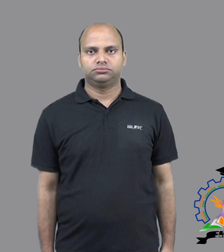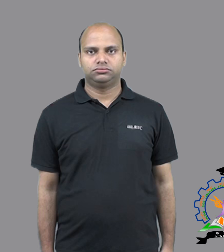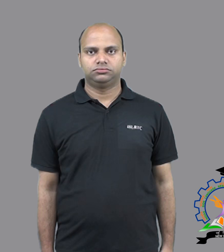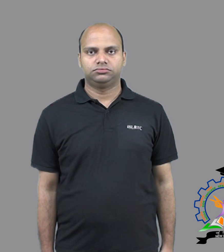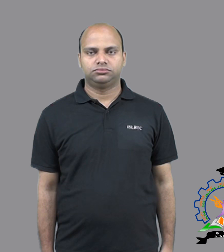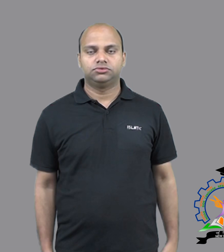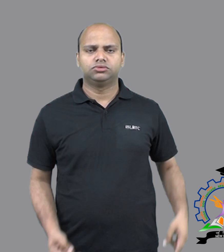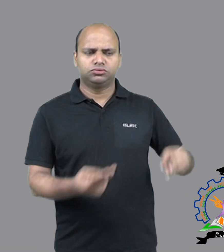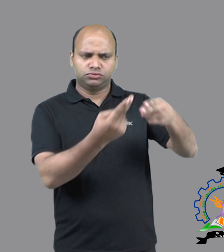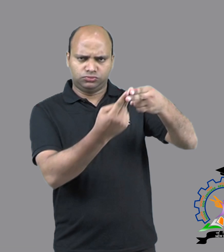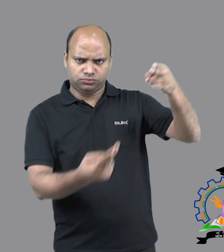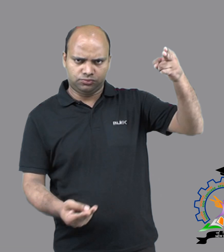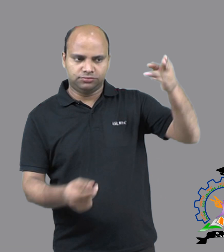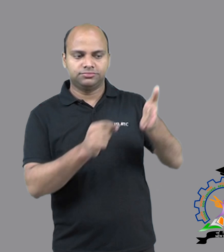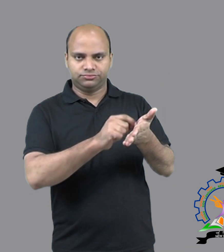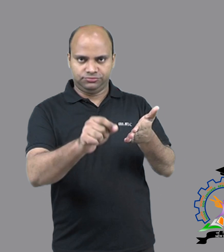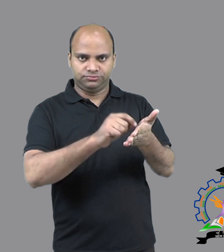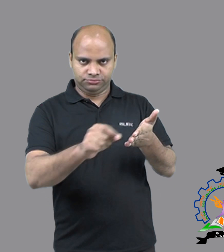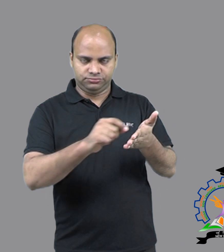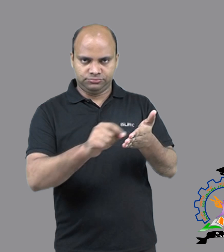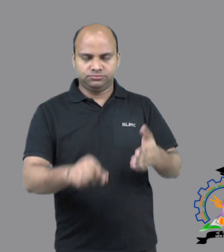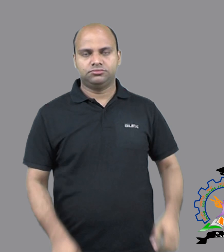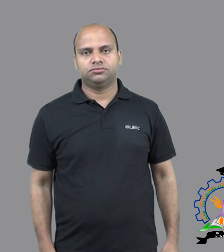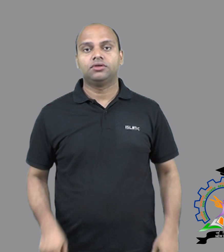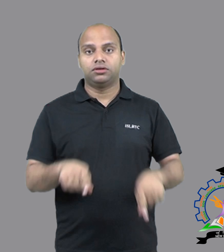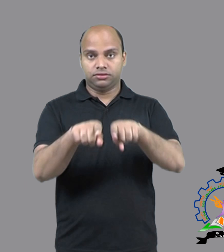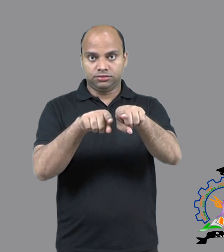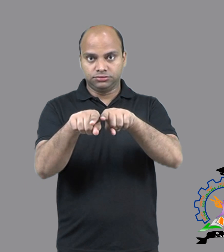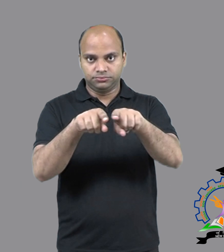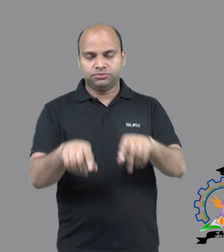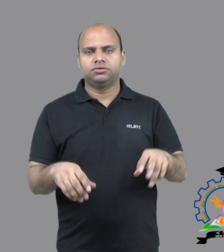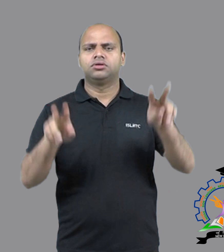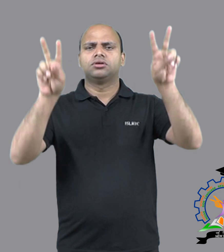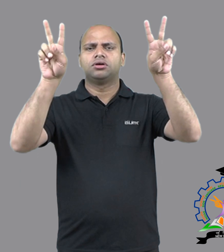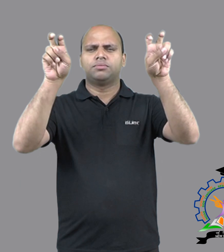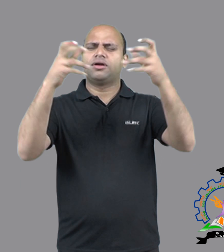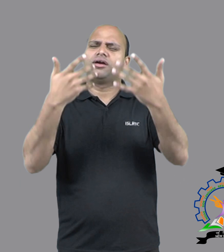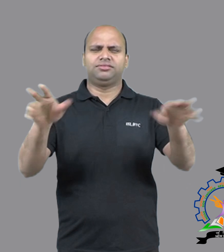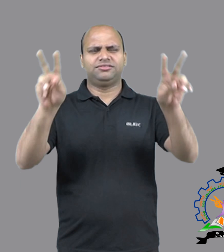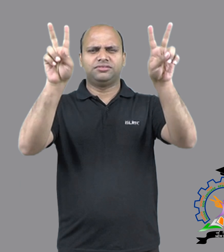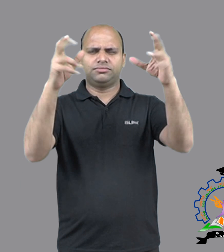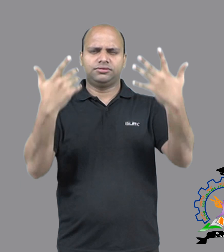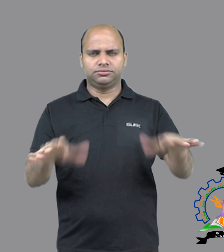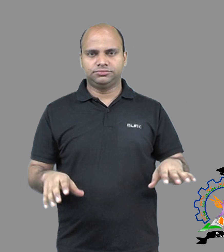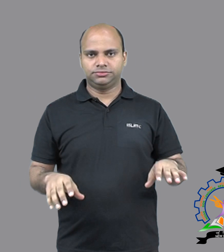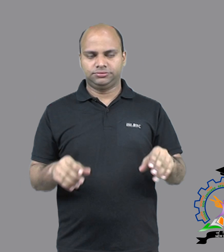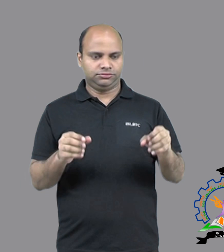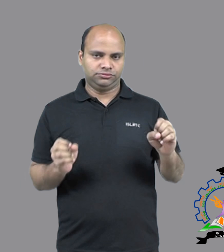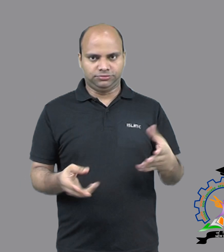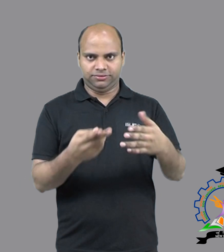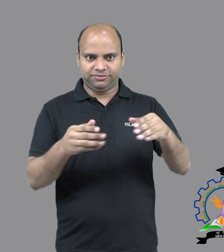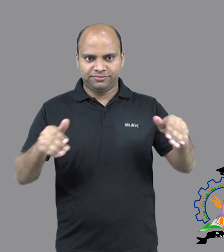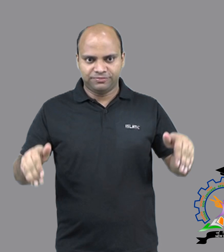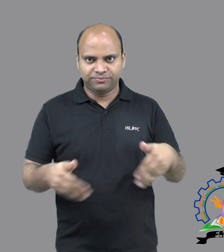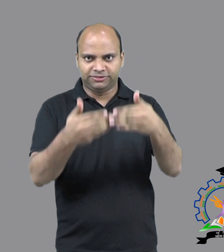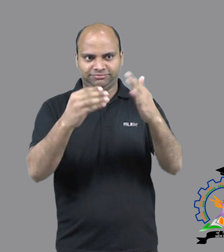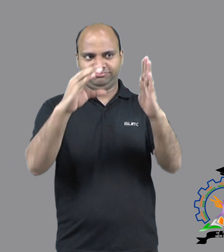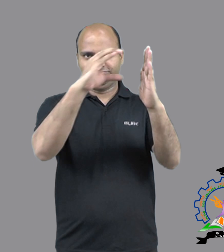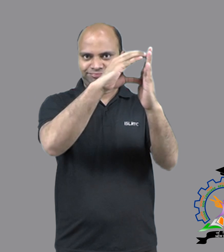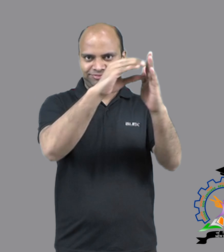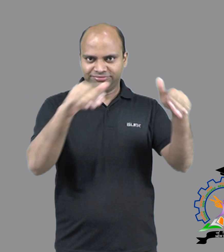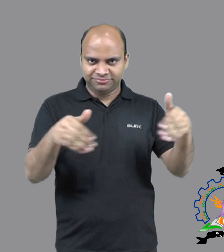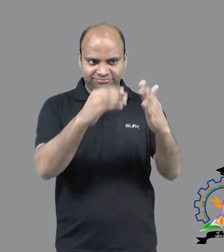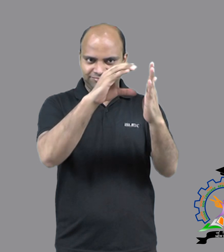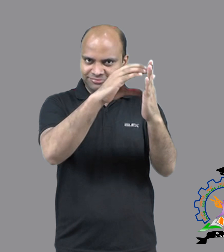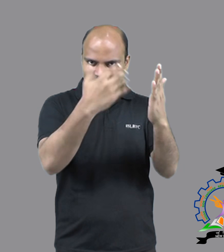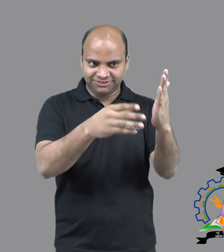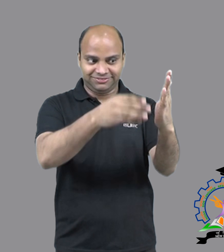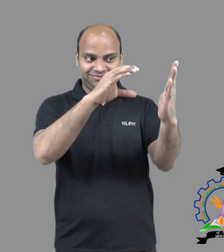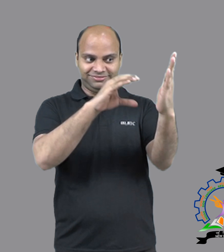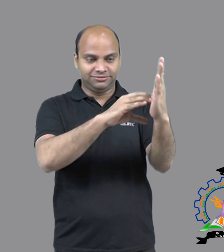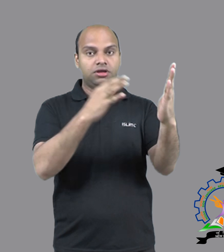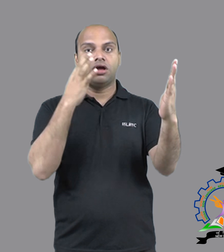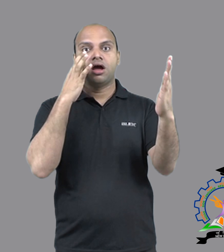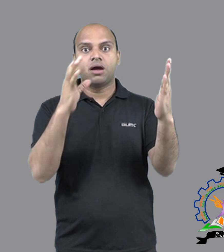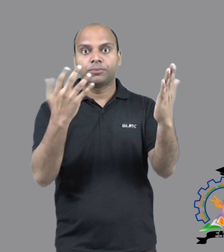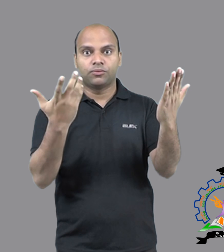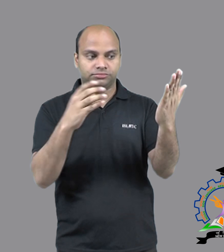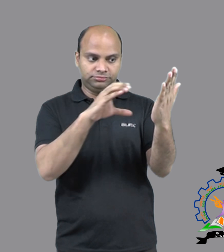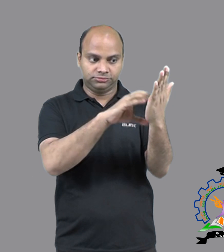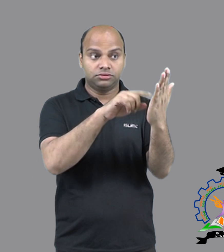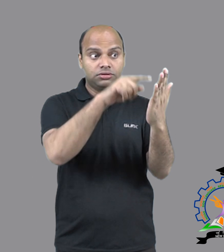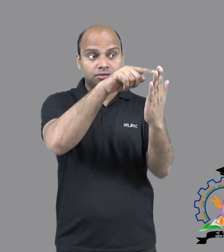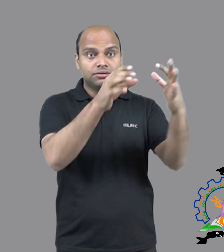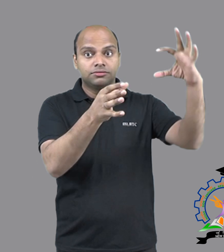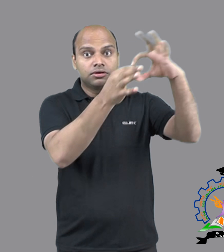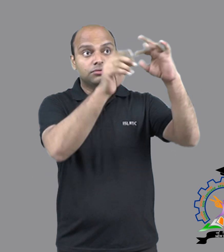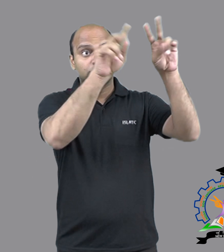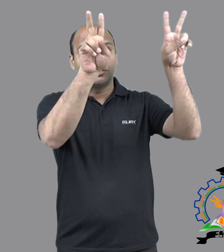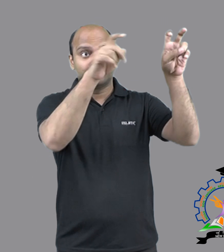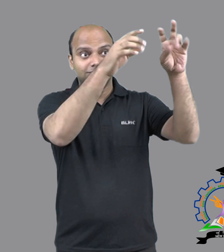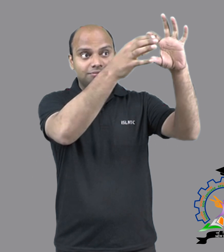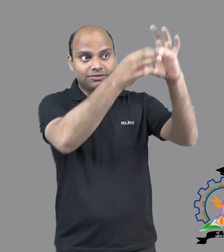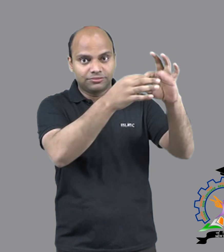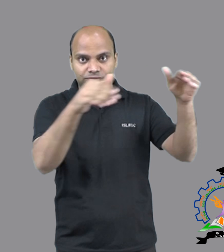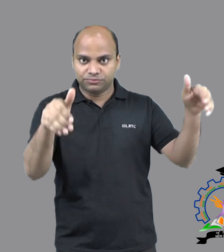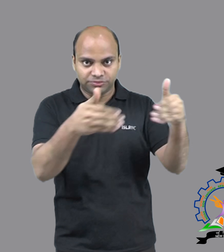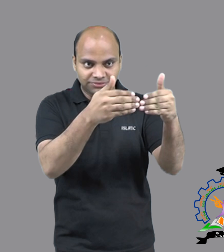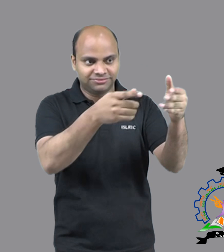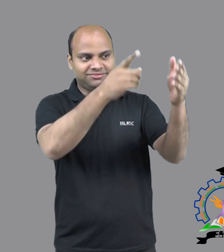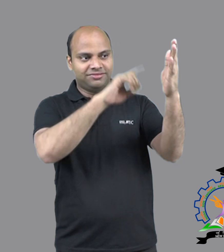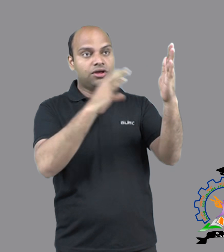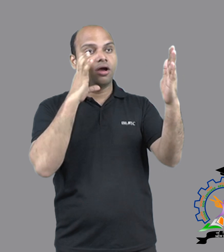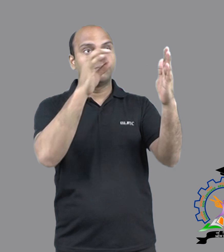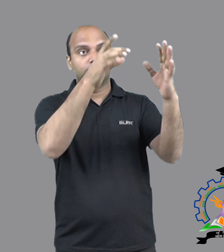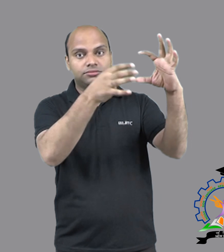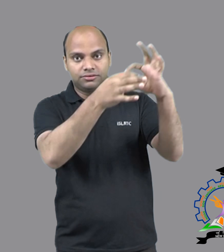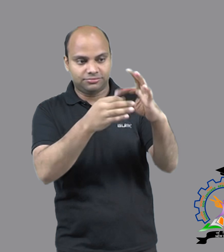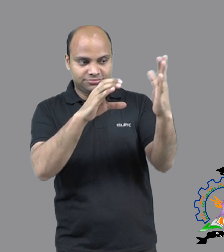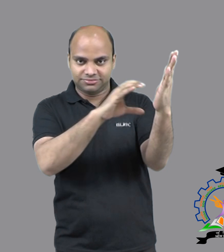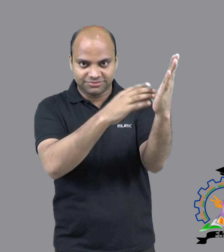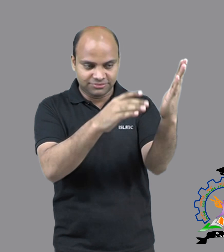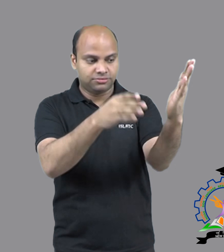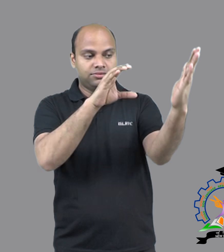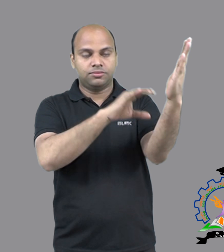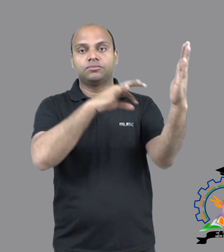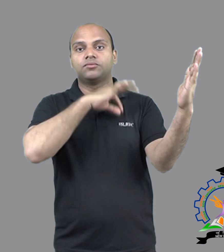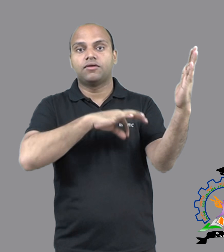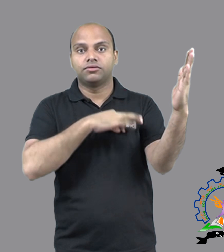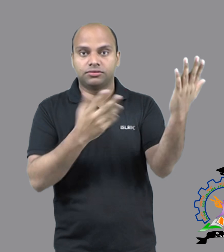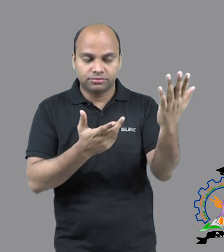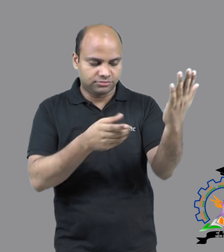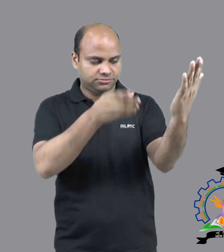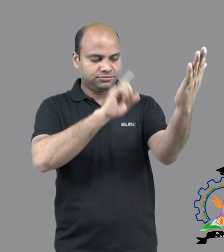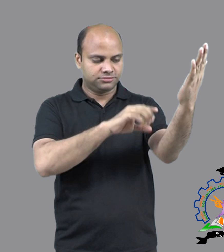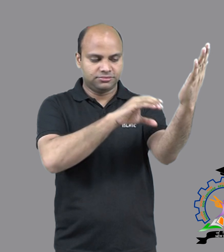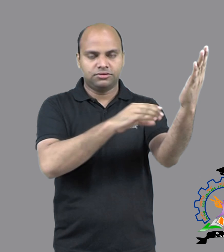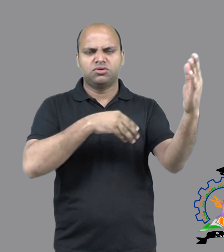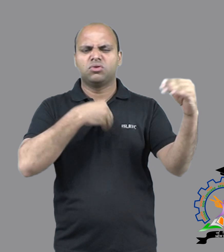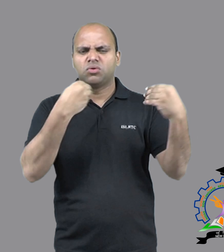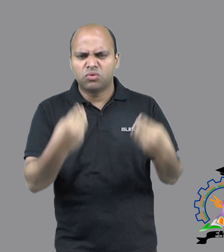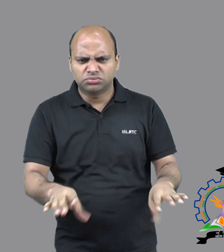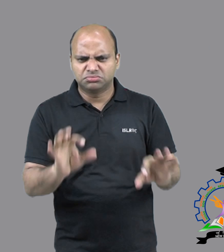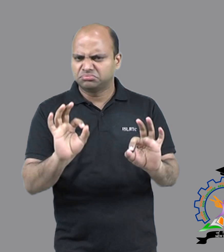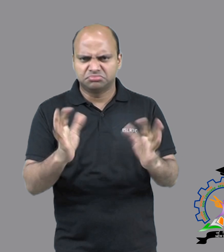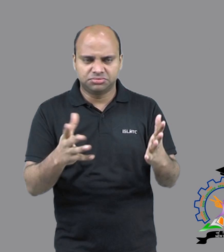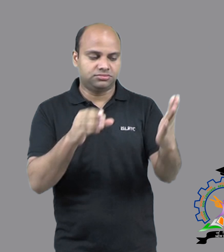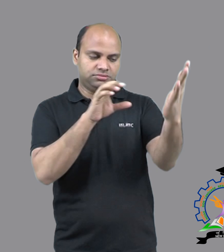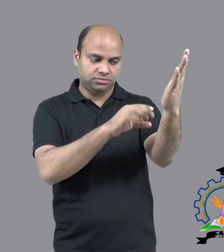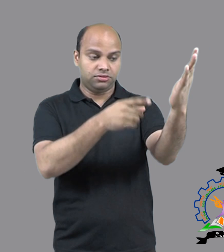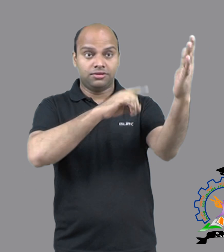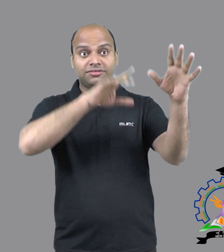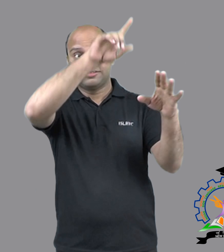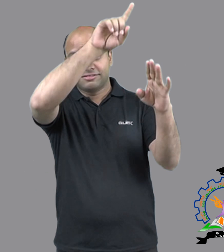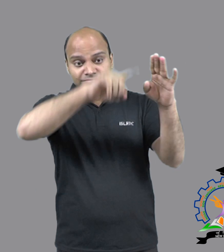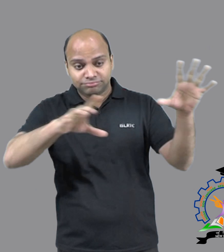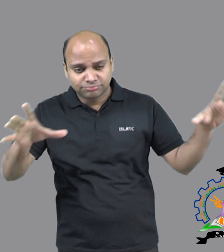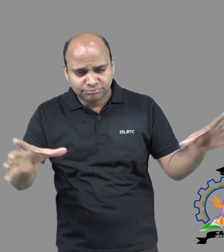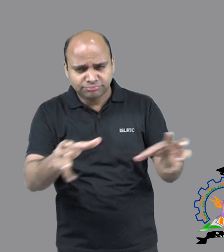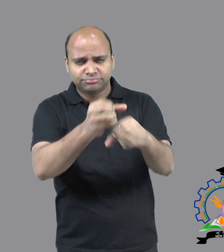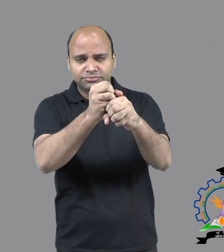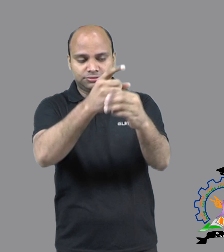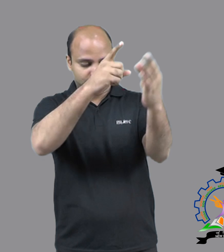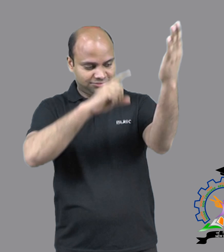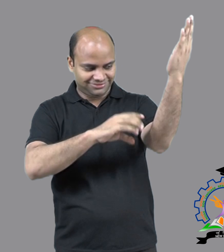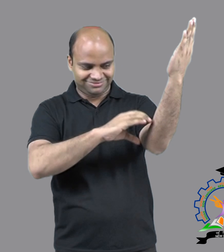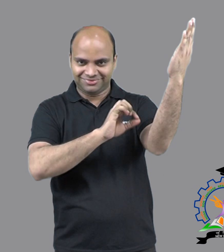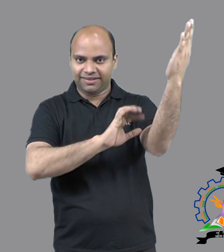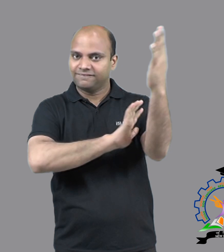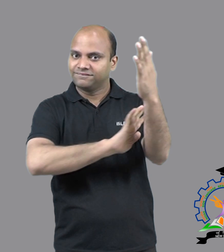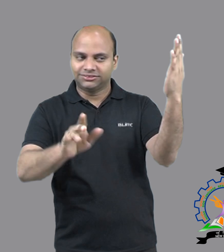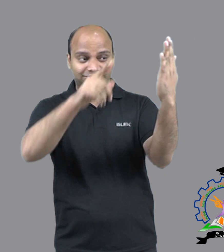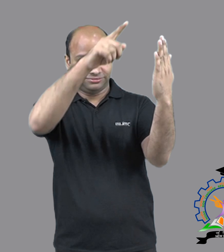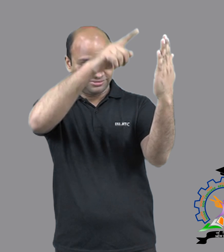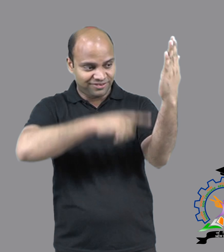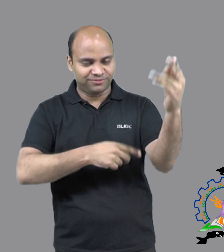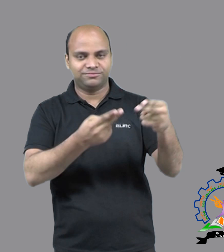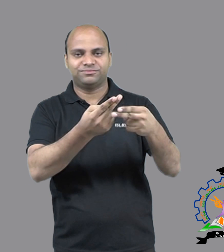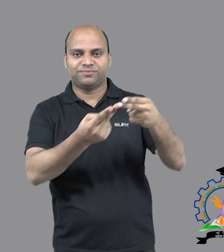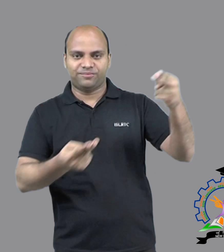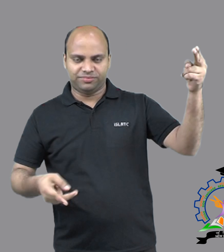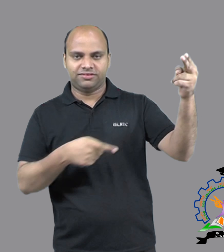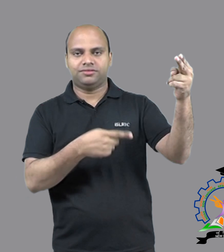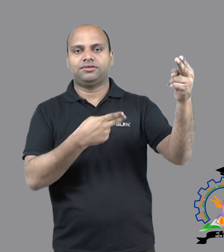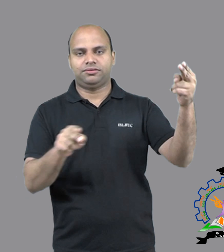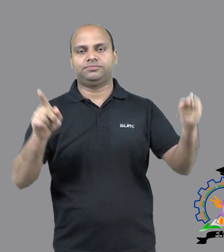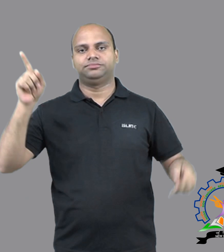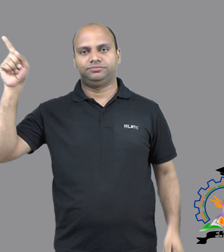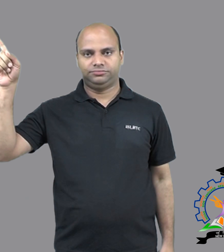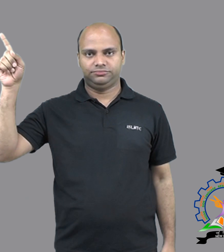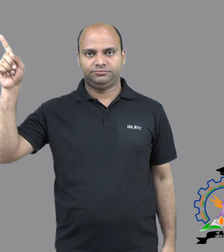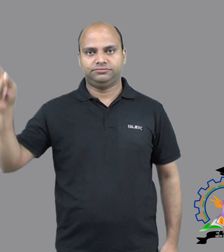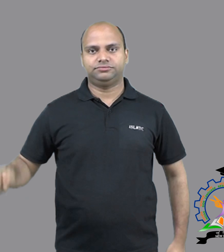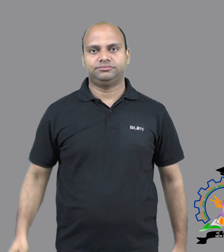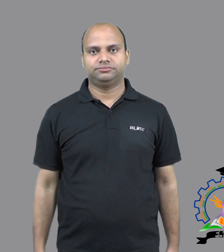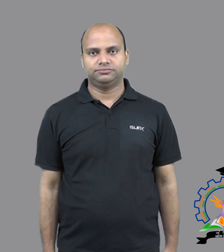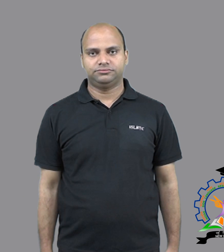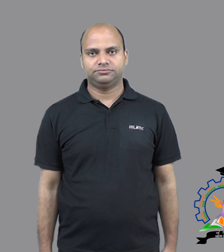Essay